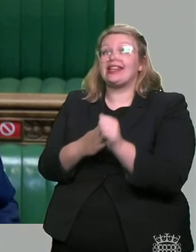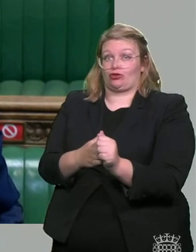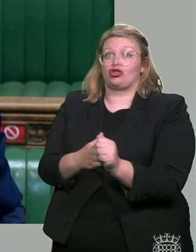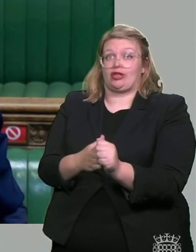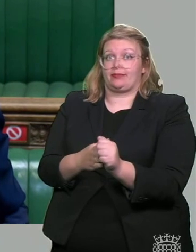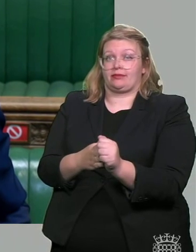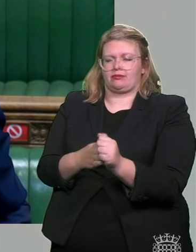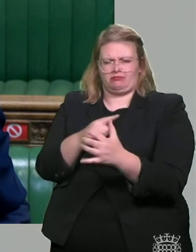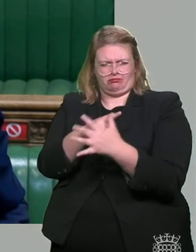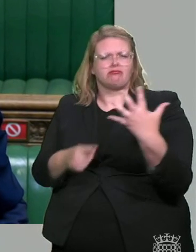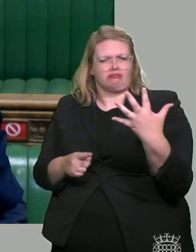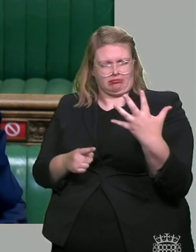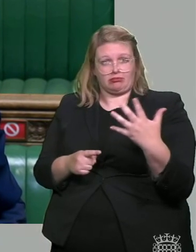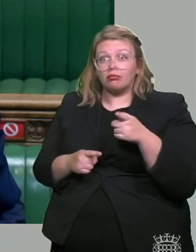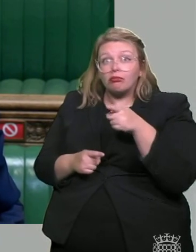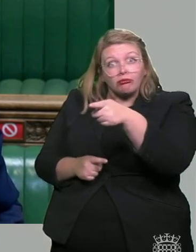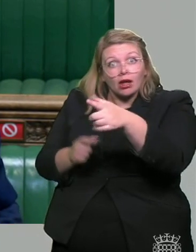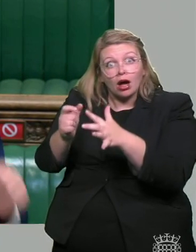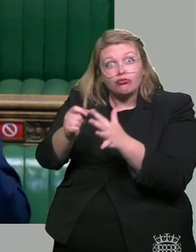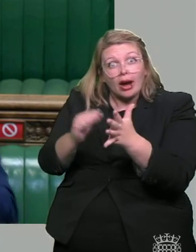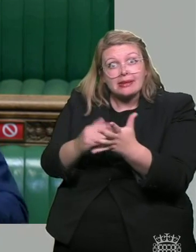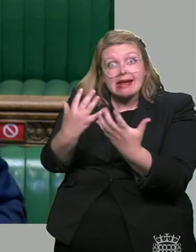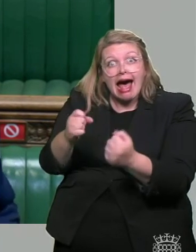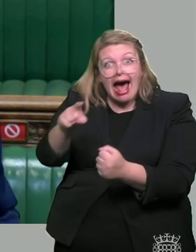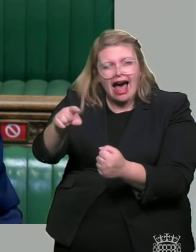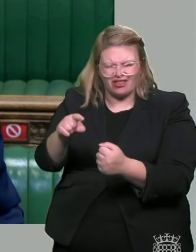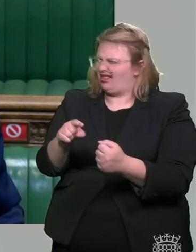Instead, what do we get from this Prime Minister and this Conservative Government?